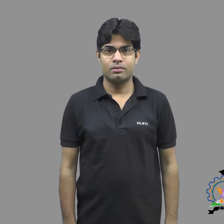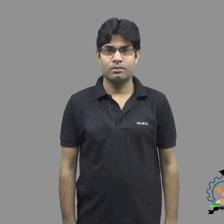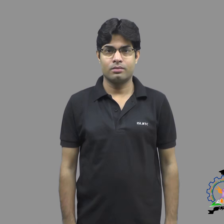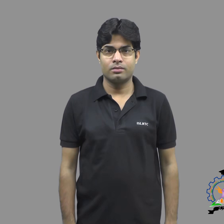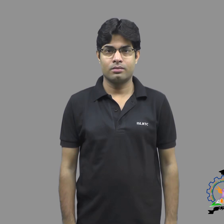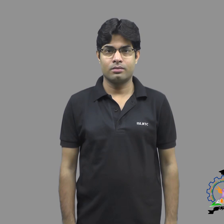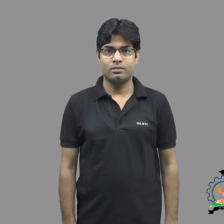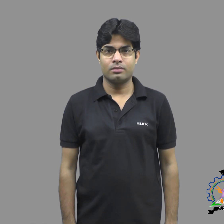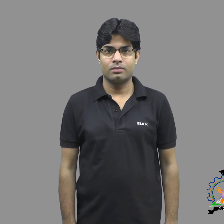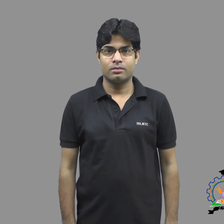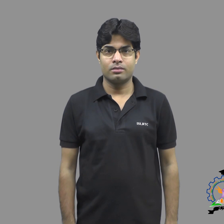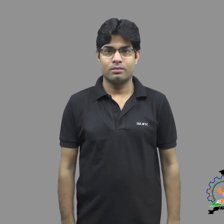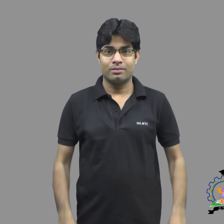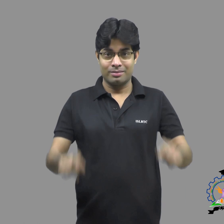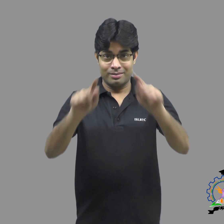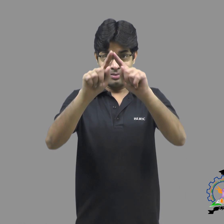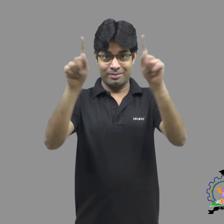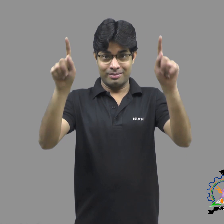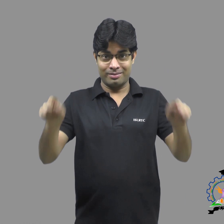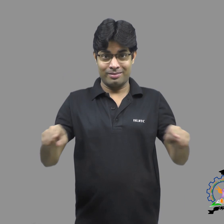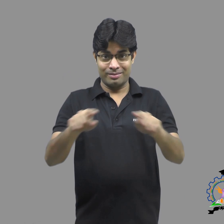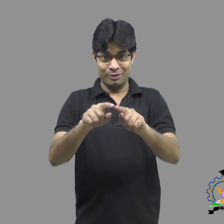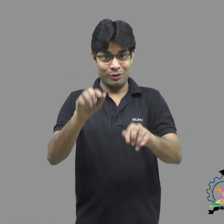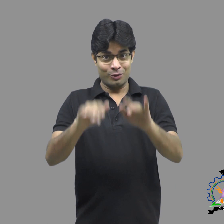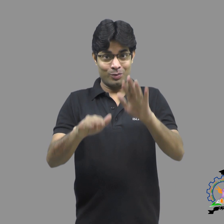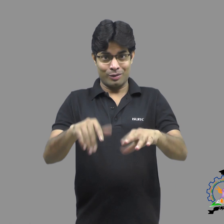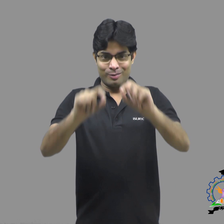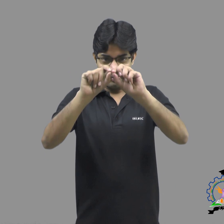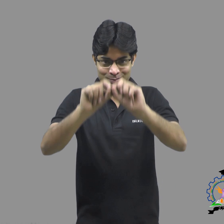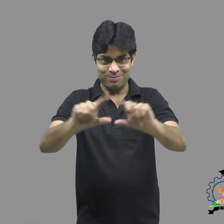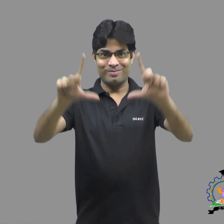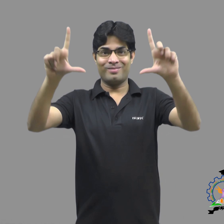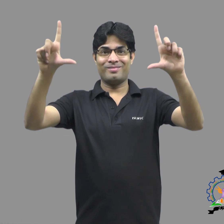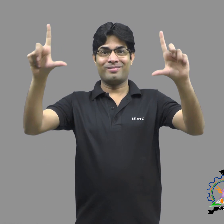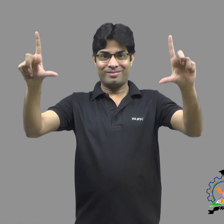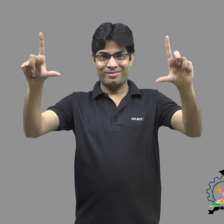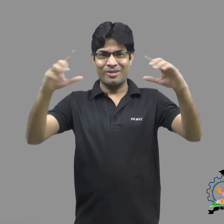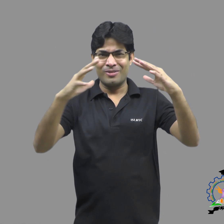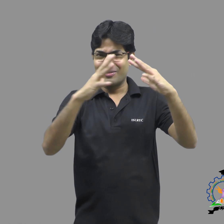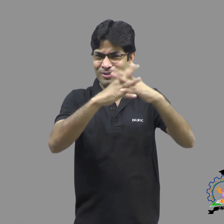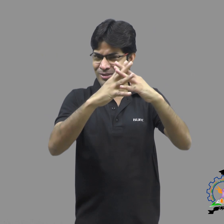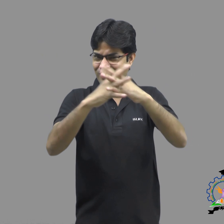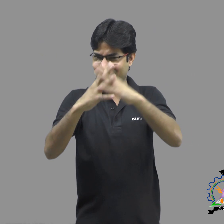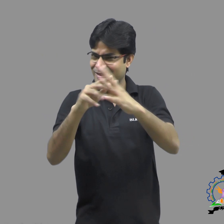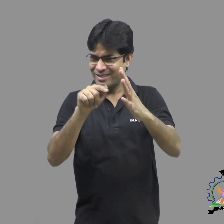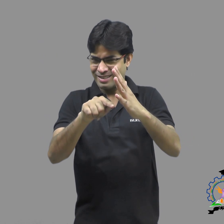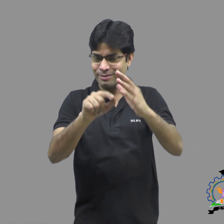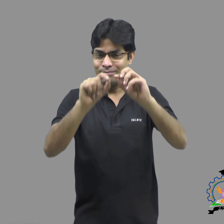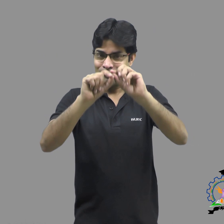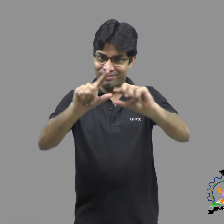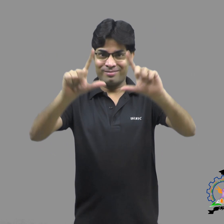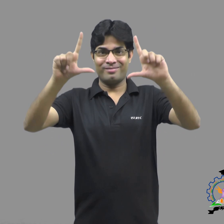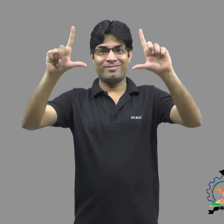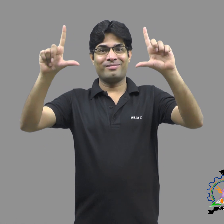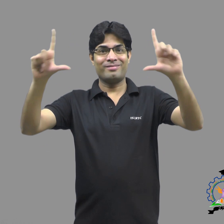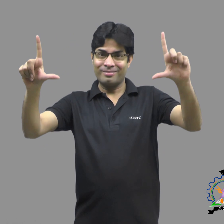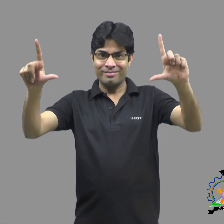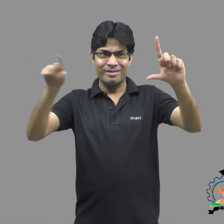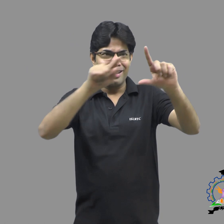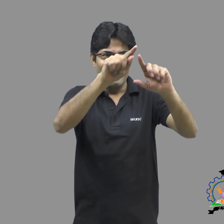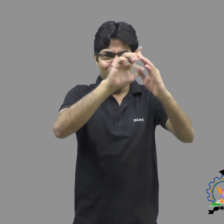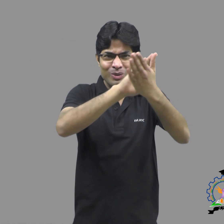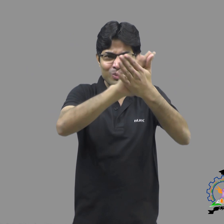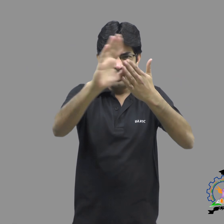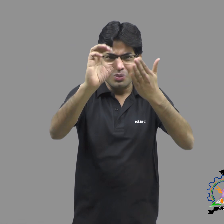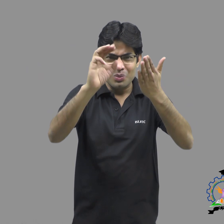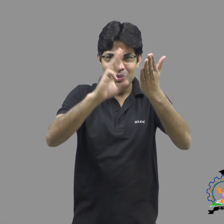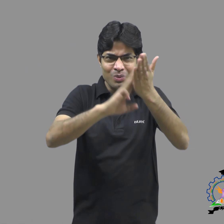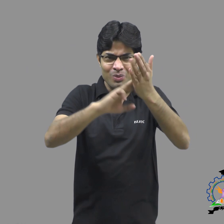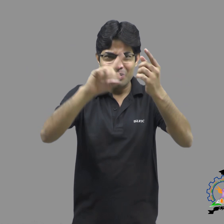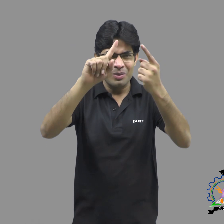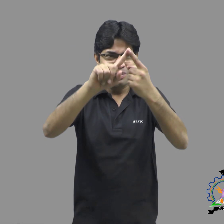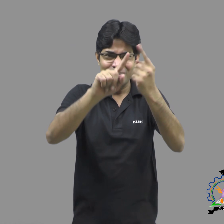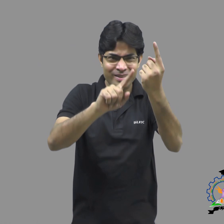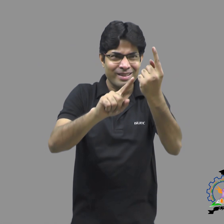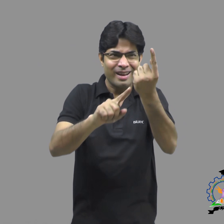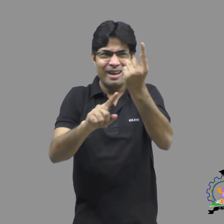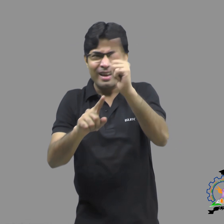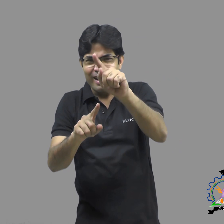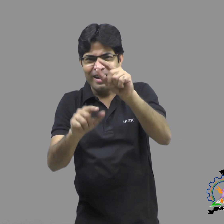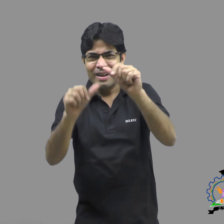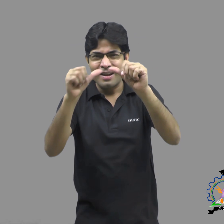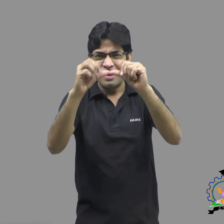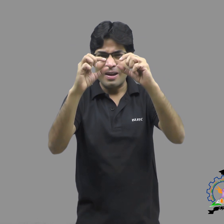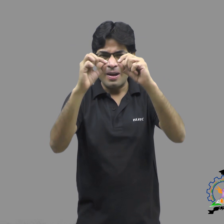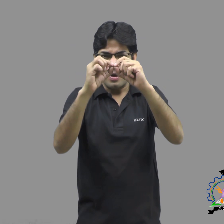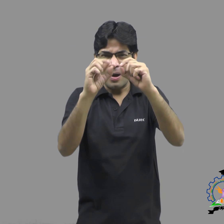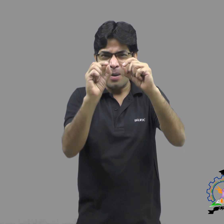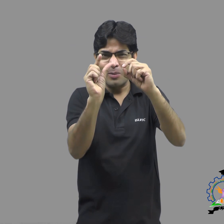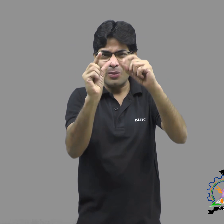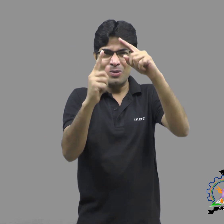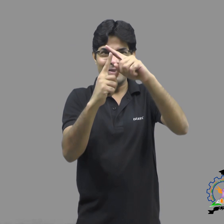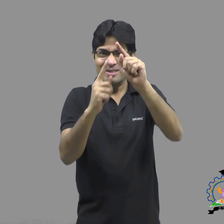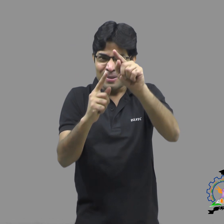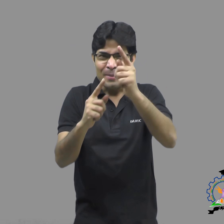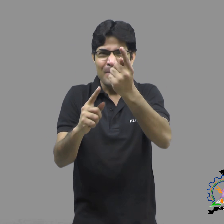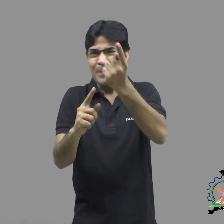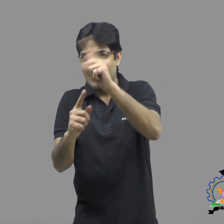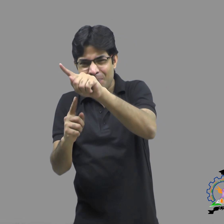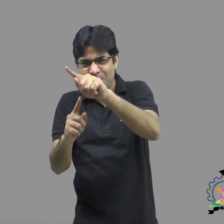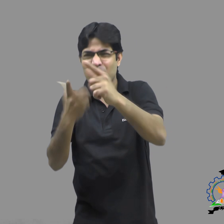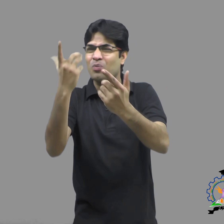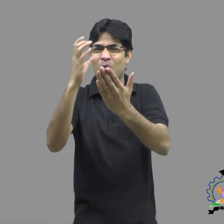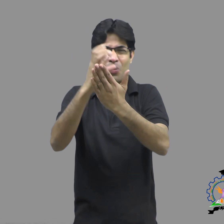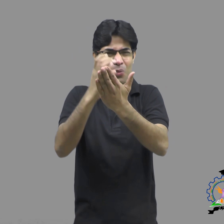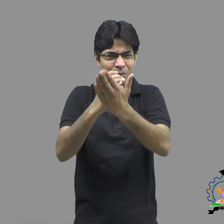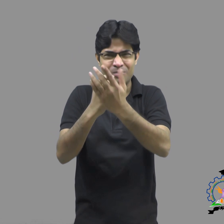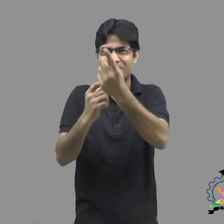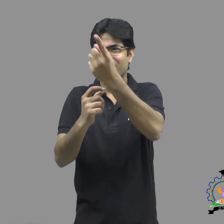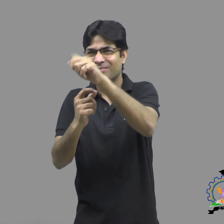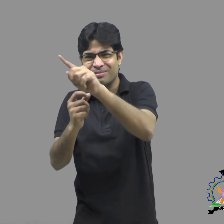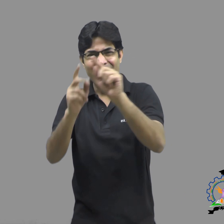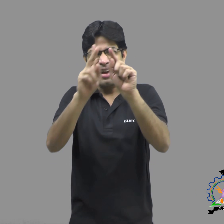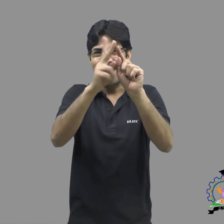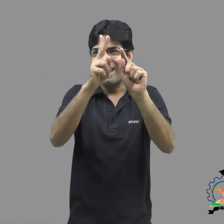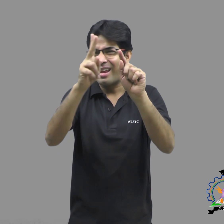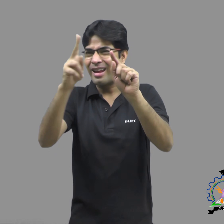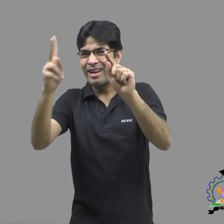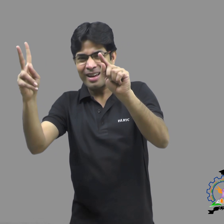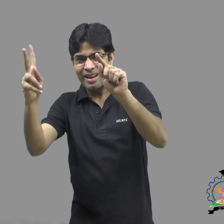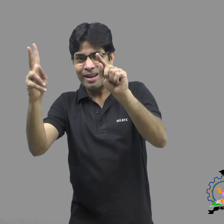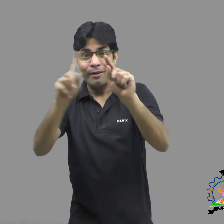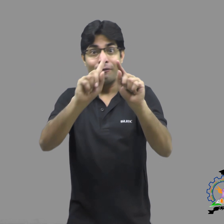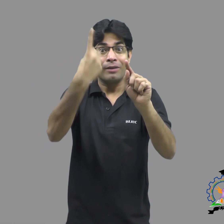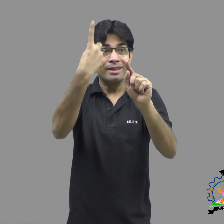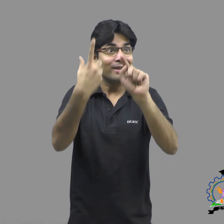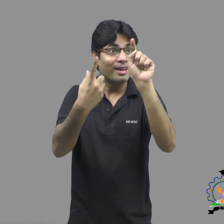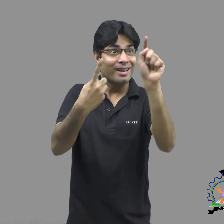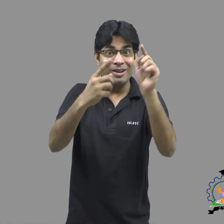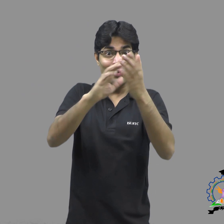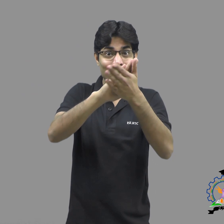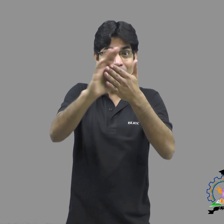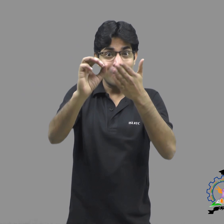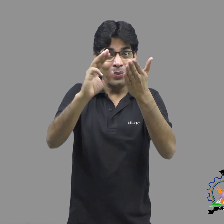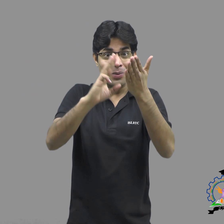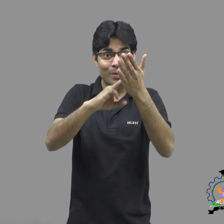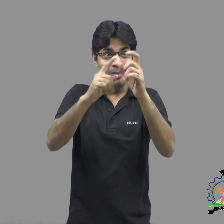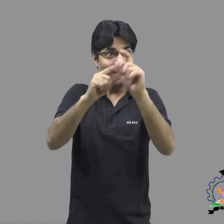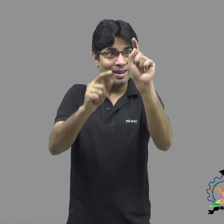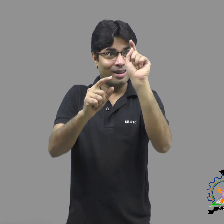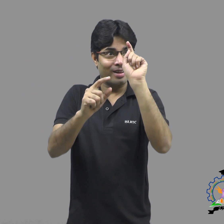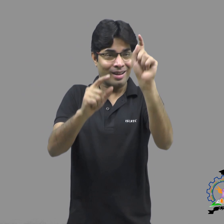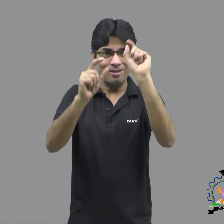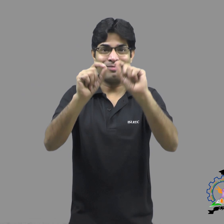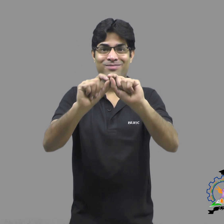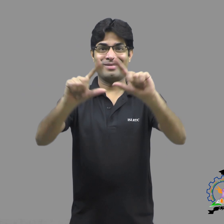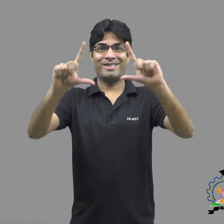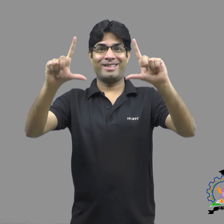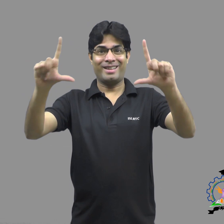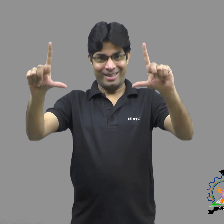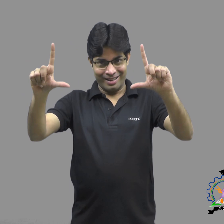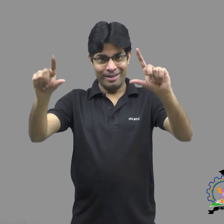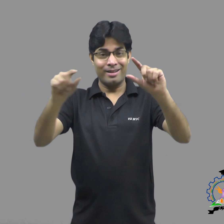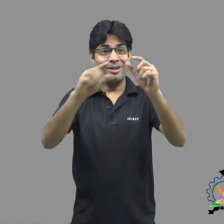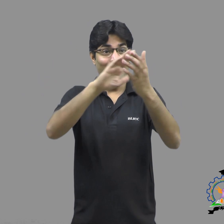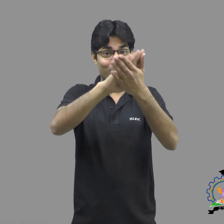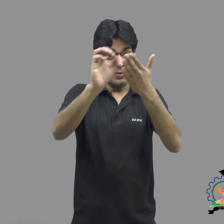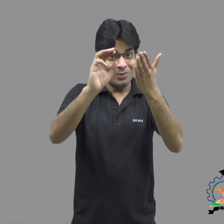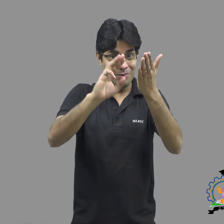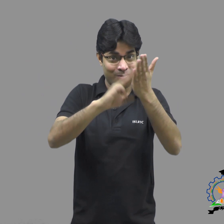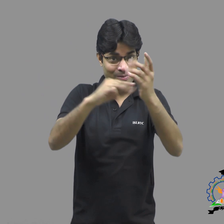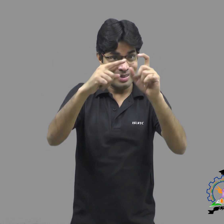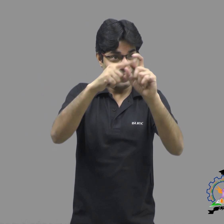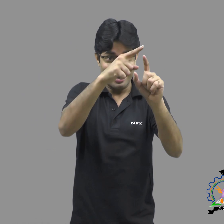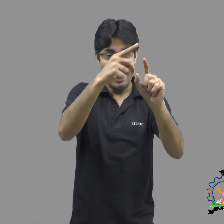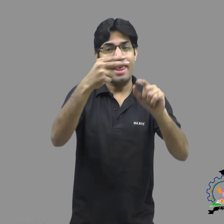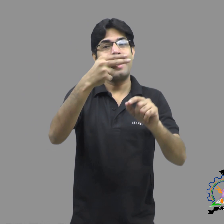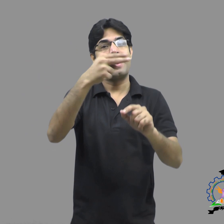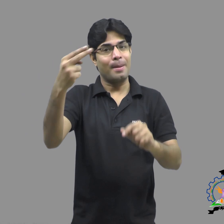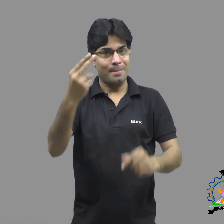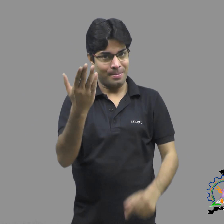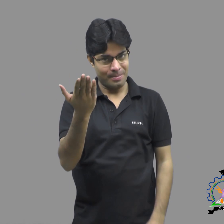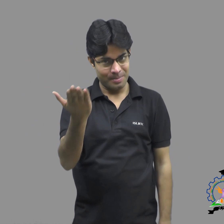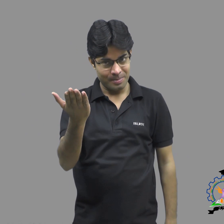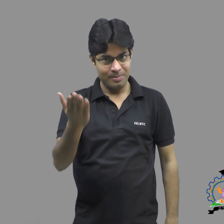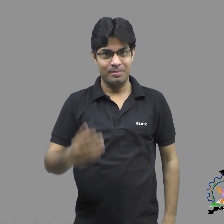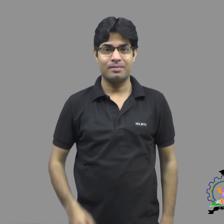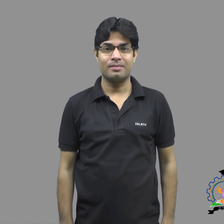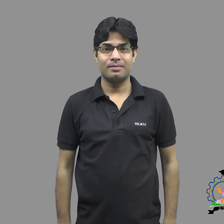Home Page